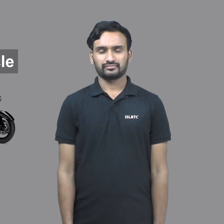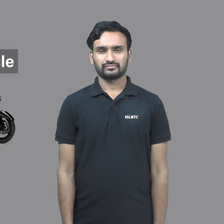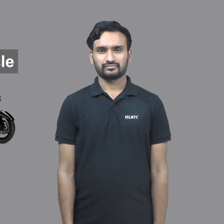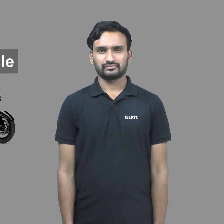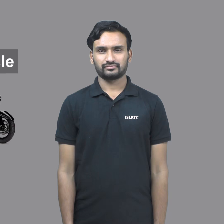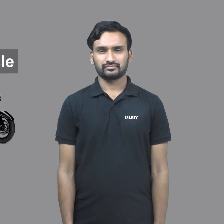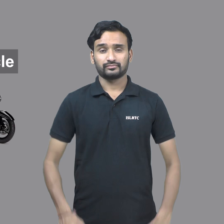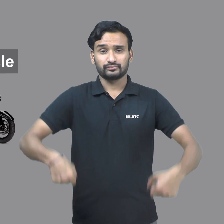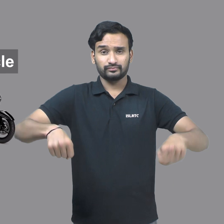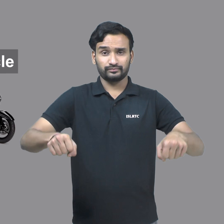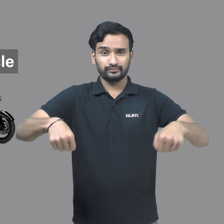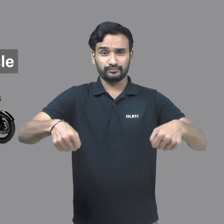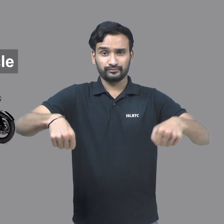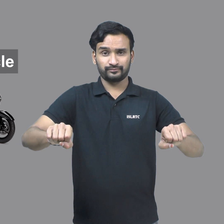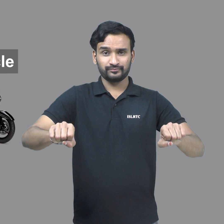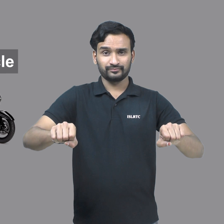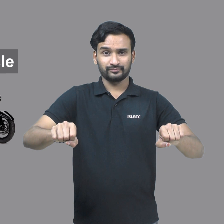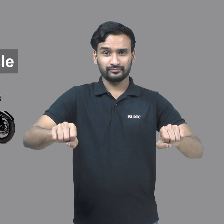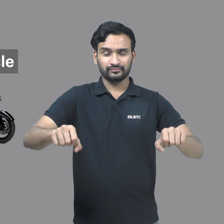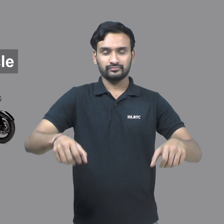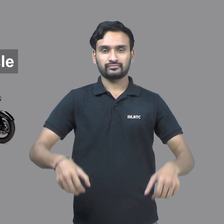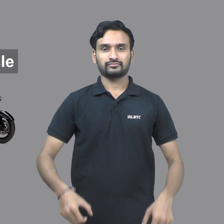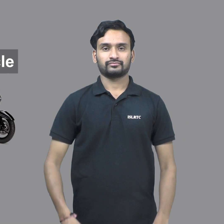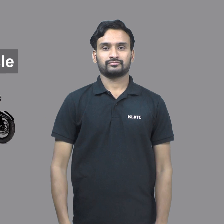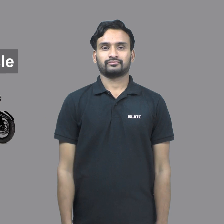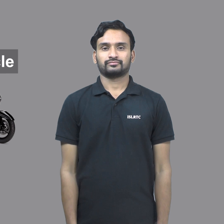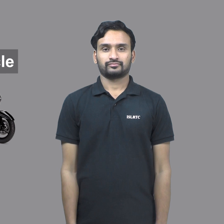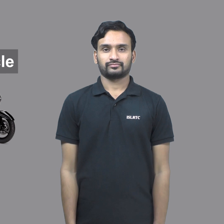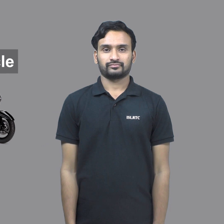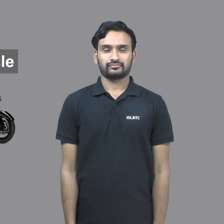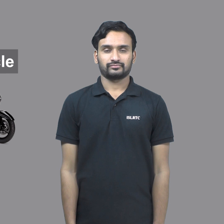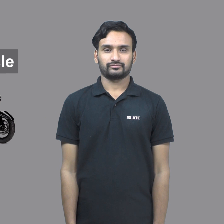Bike Motorcycle